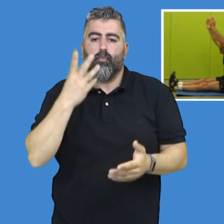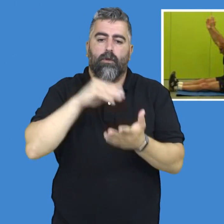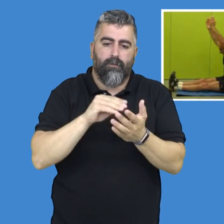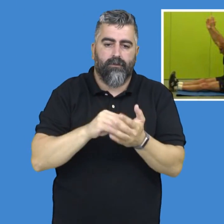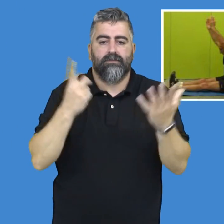vez